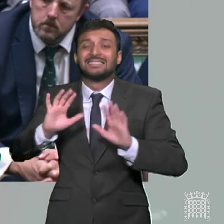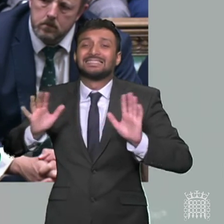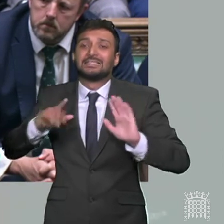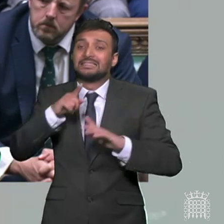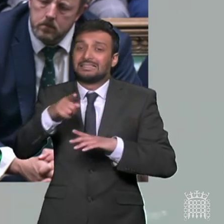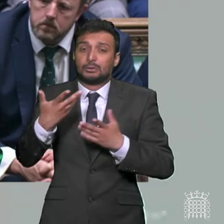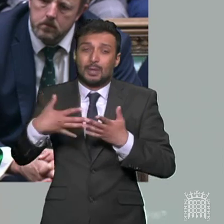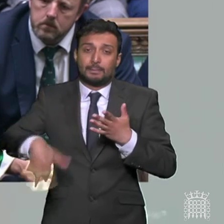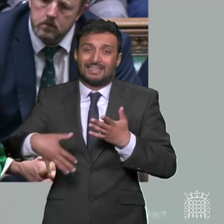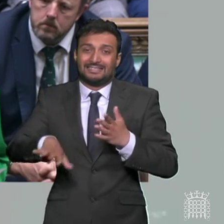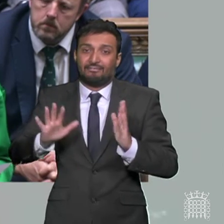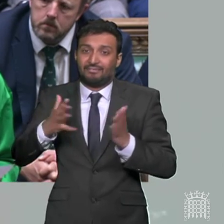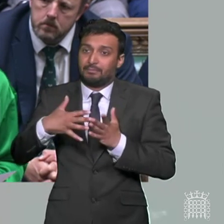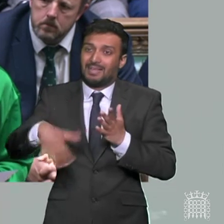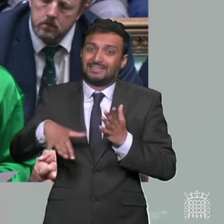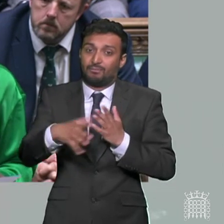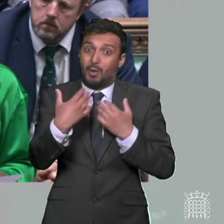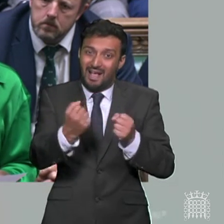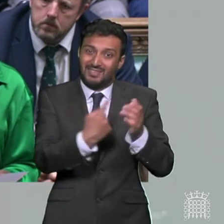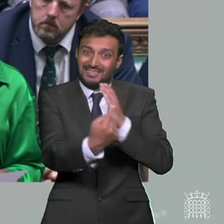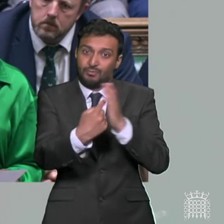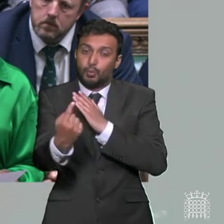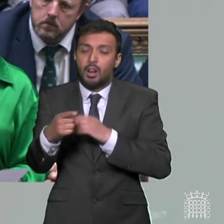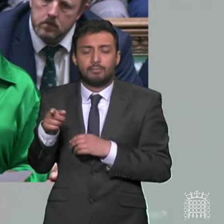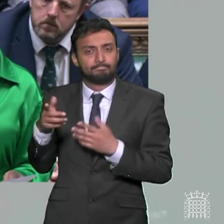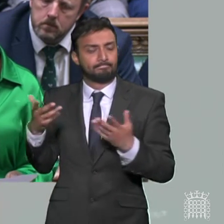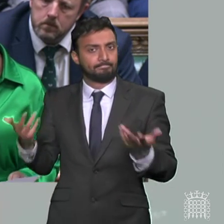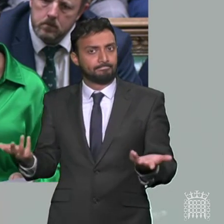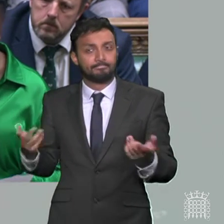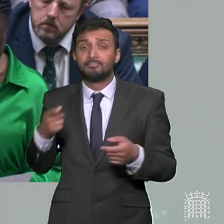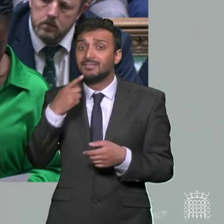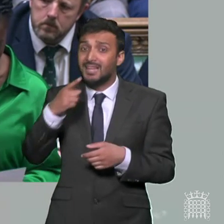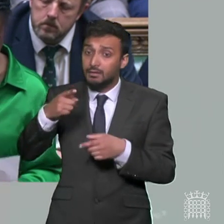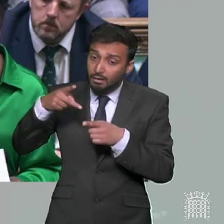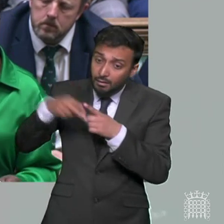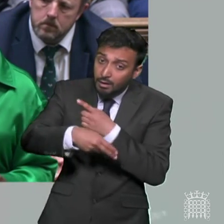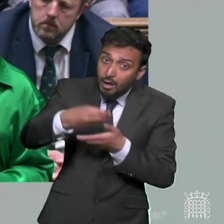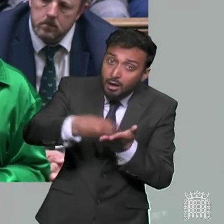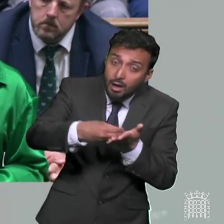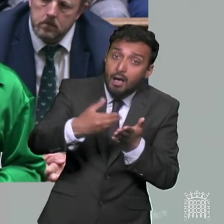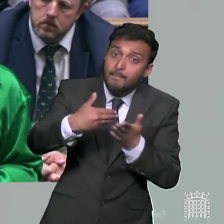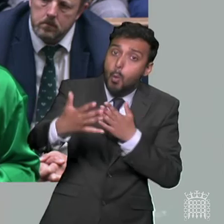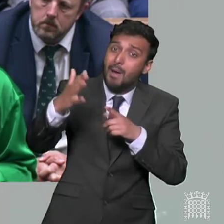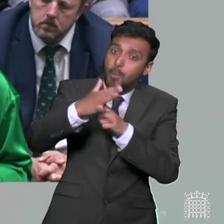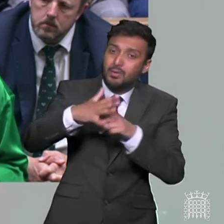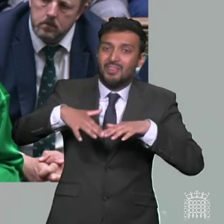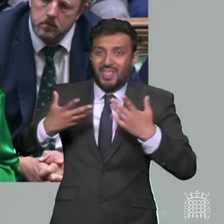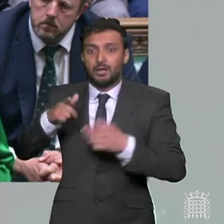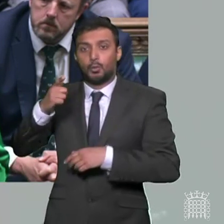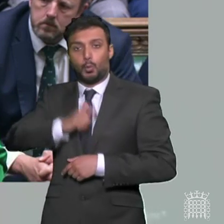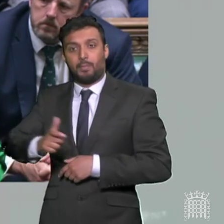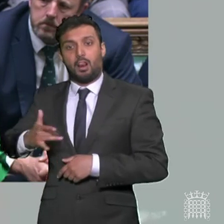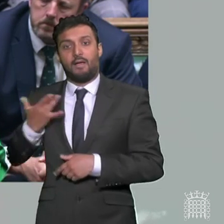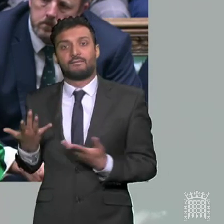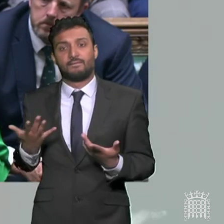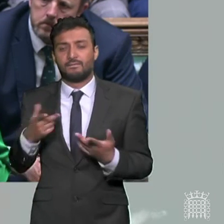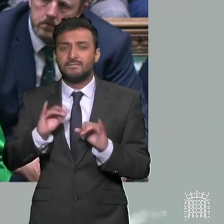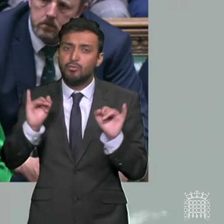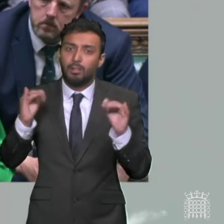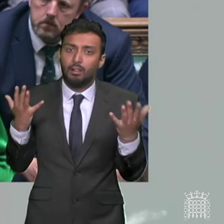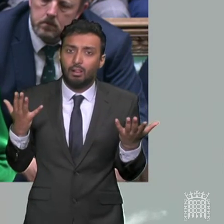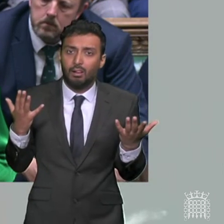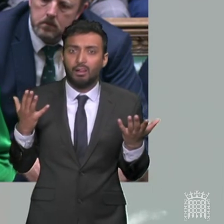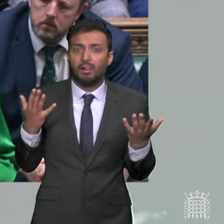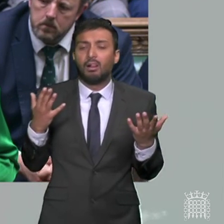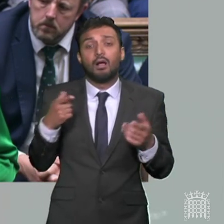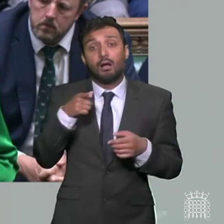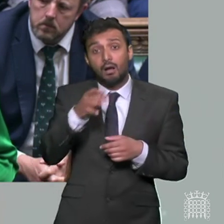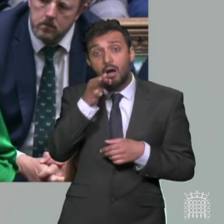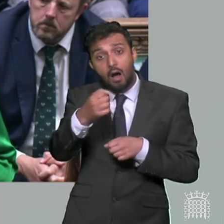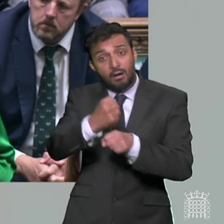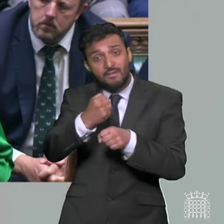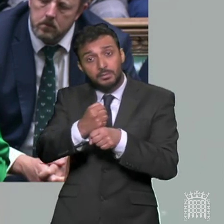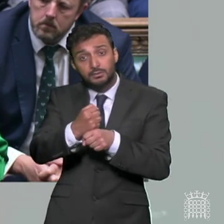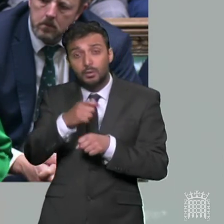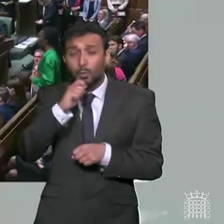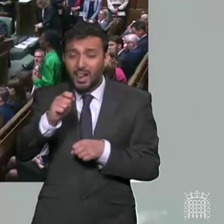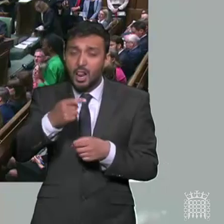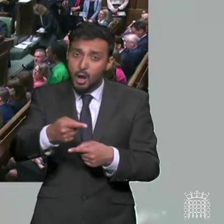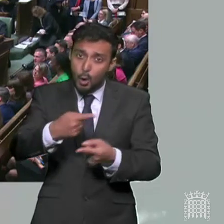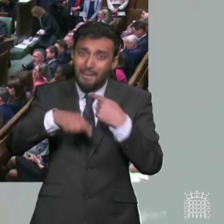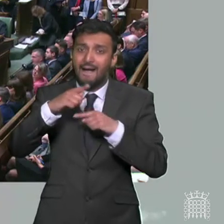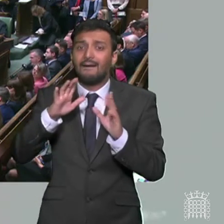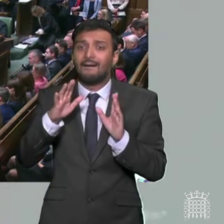Grenfell United said that that showed“cutting costs is more important than the value of human life.”Will the Prime Minister urgently reverse this deeply inhumane decision and not break another promise to this House?